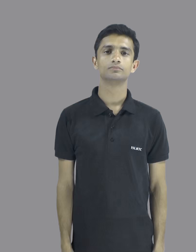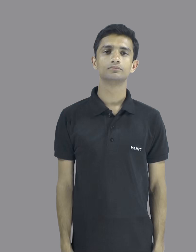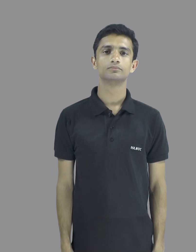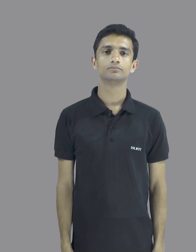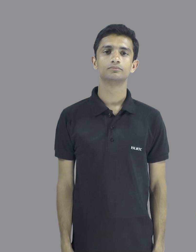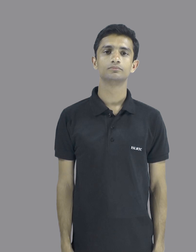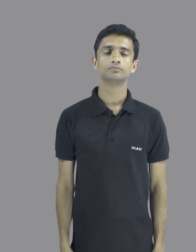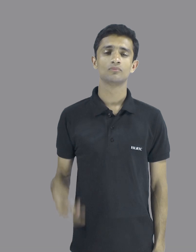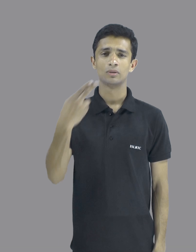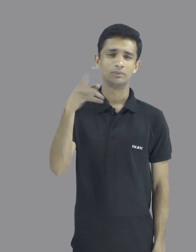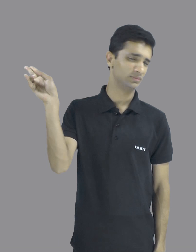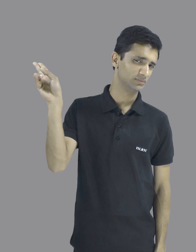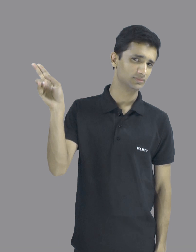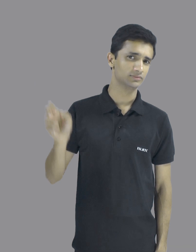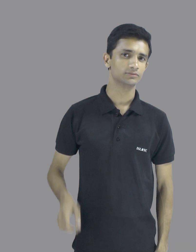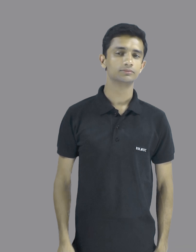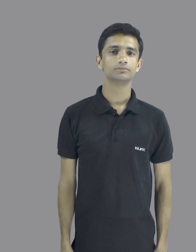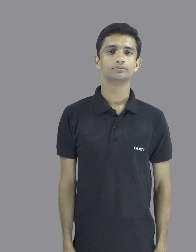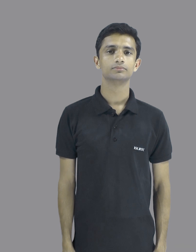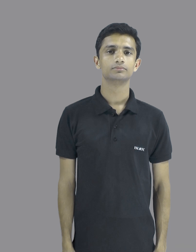Refuse Reject